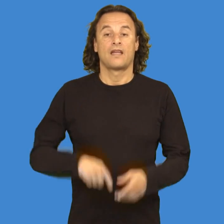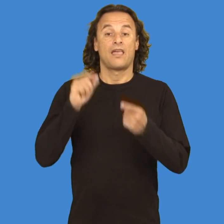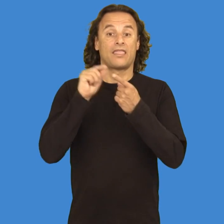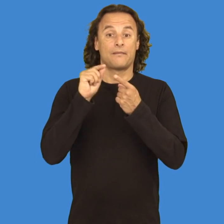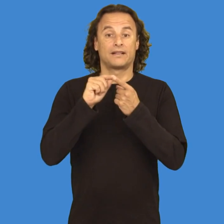diabetes